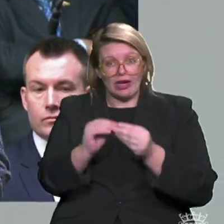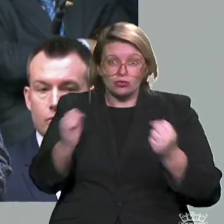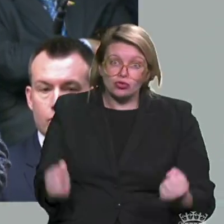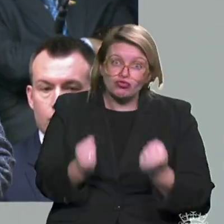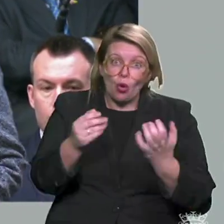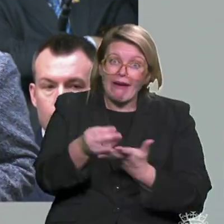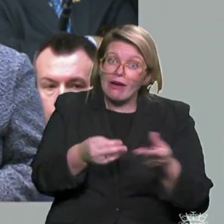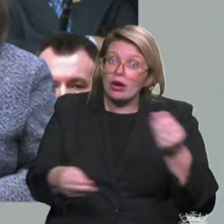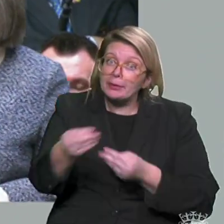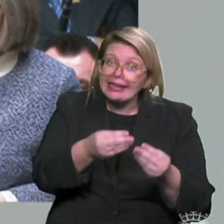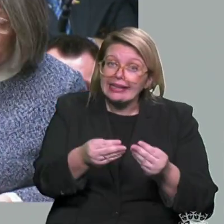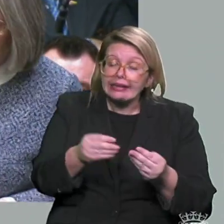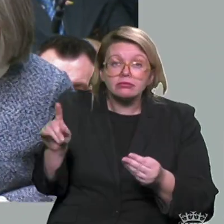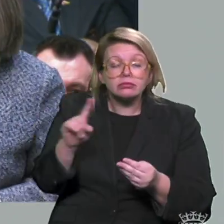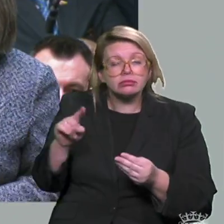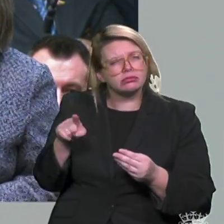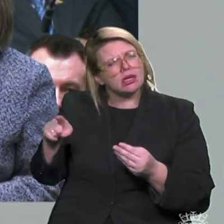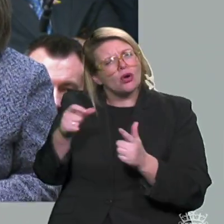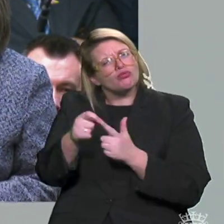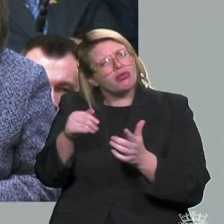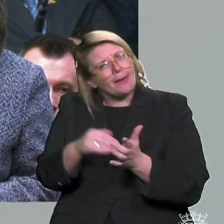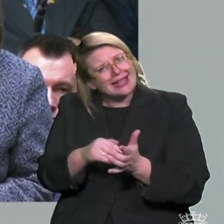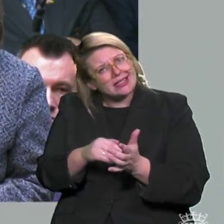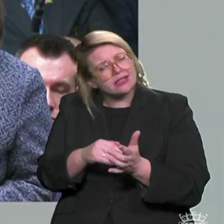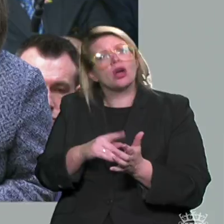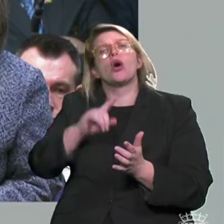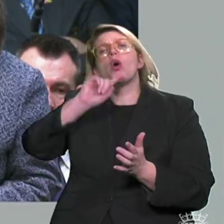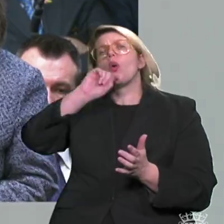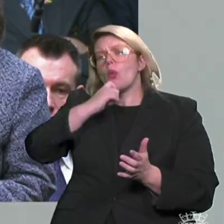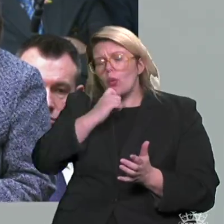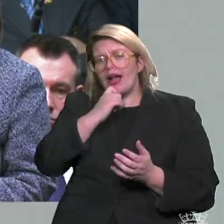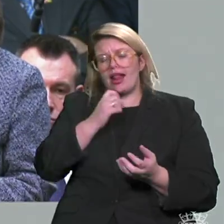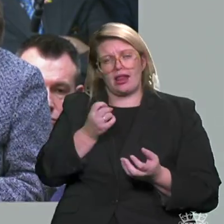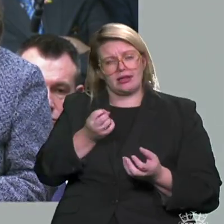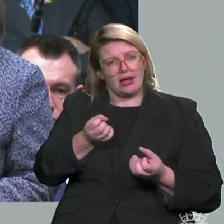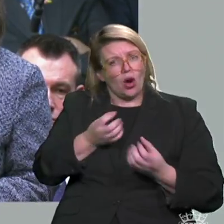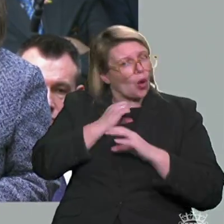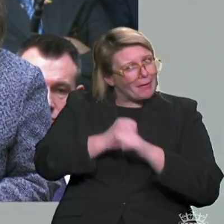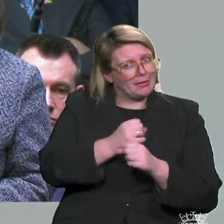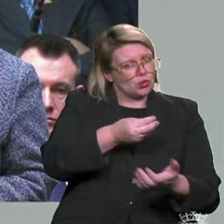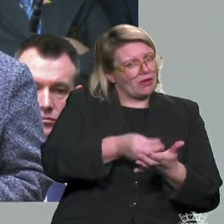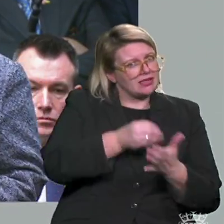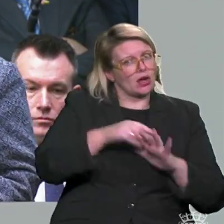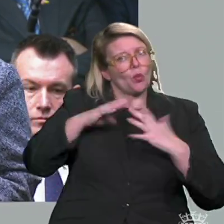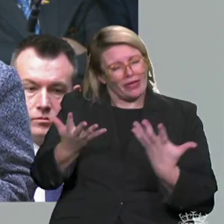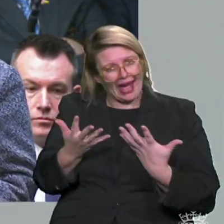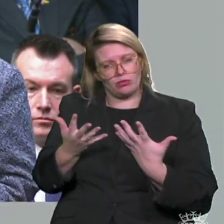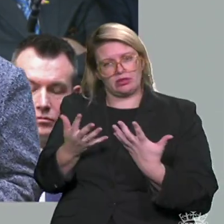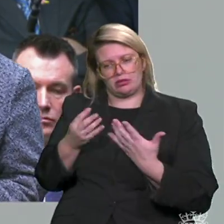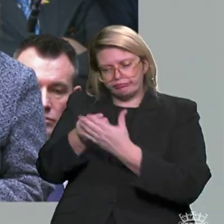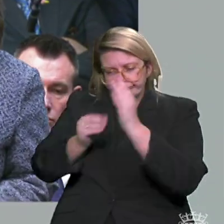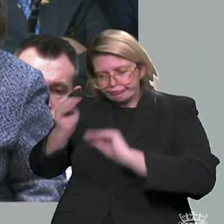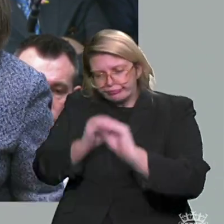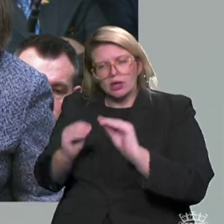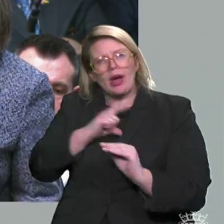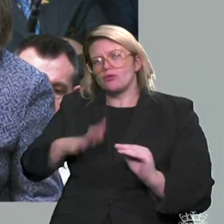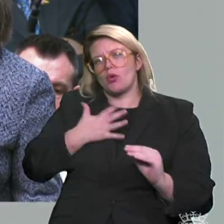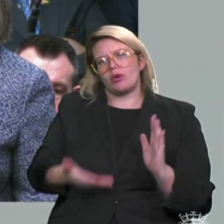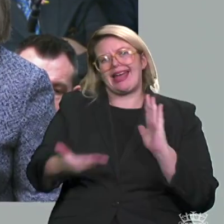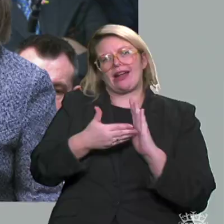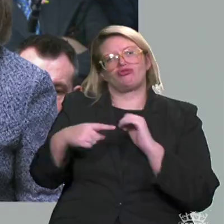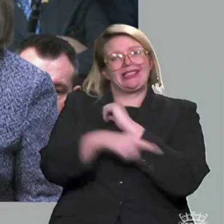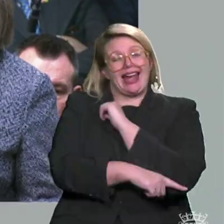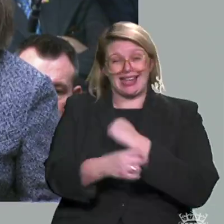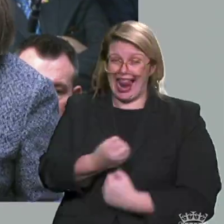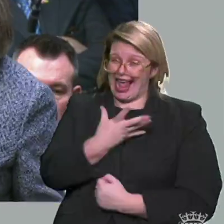Will he confirm that he will not make any unfunded spending commitments that would rack up billions of debt, as the Labour party has done in the last week?